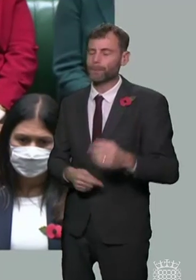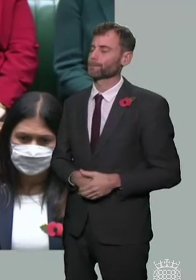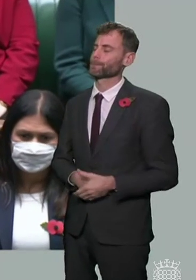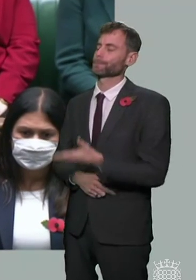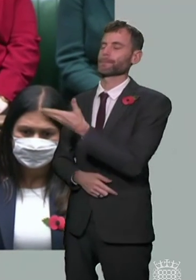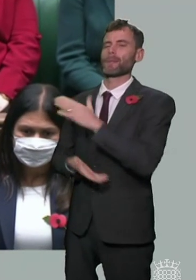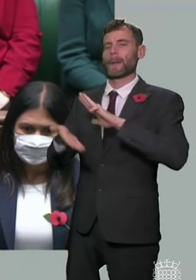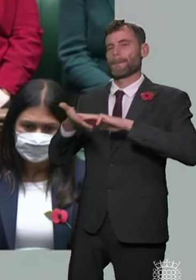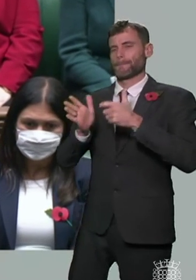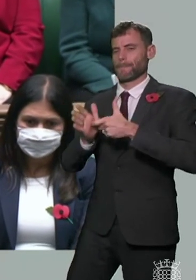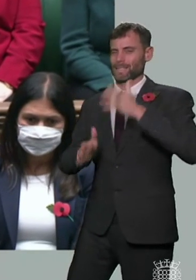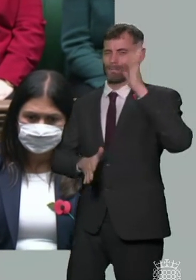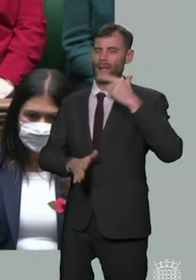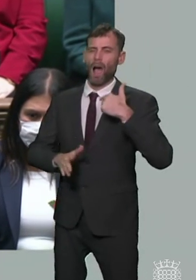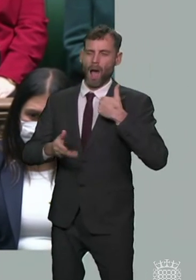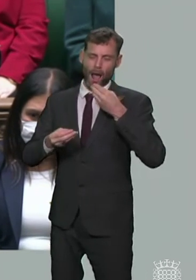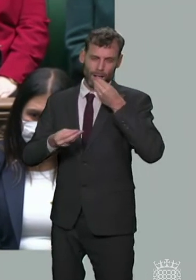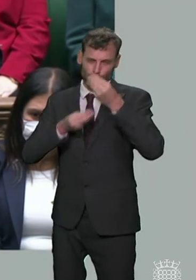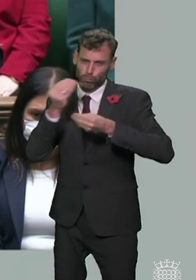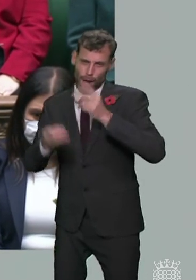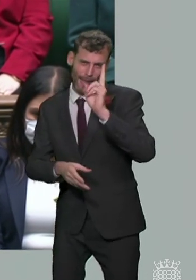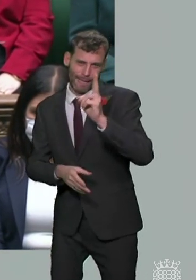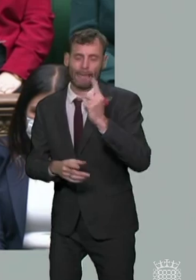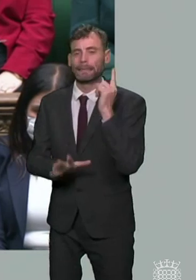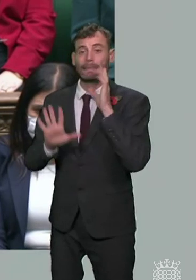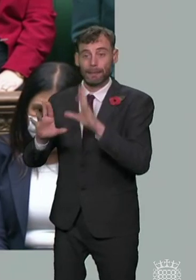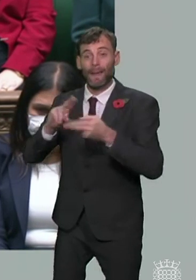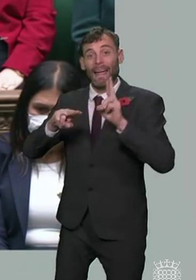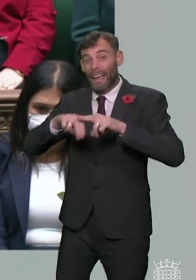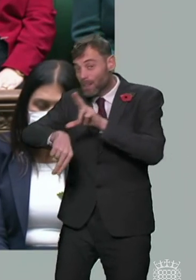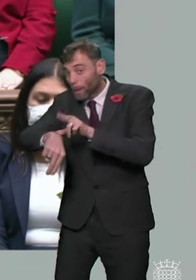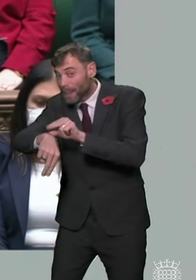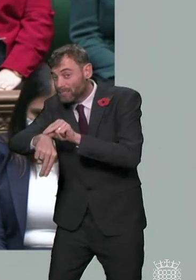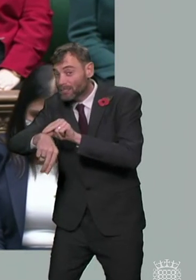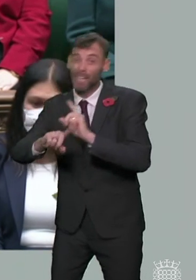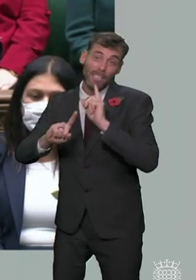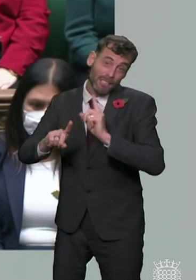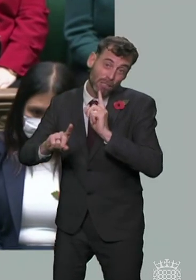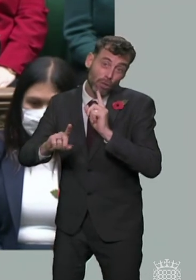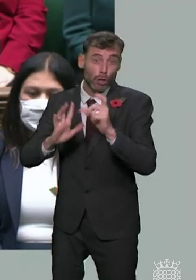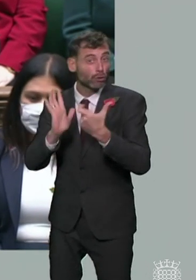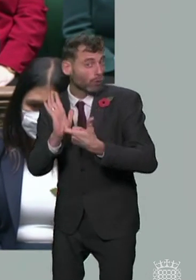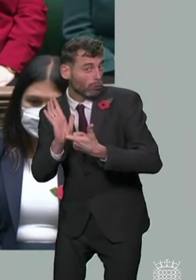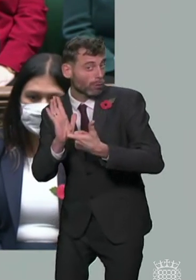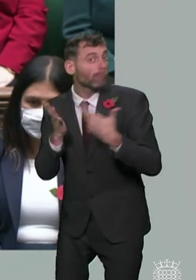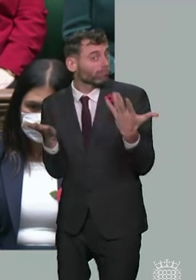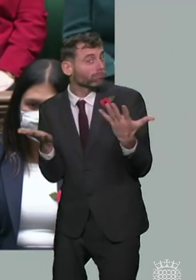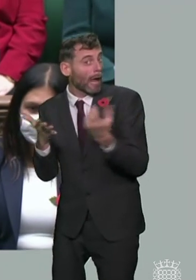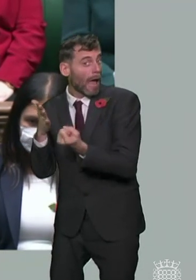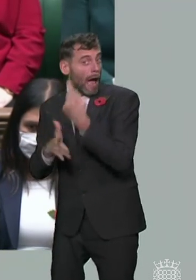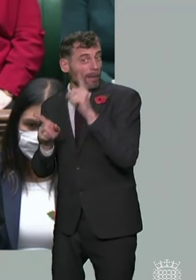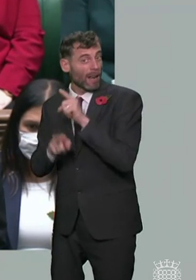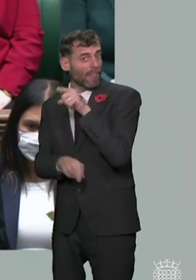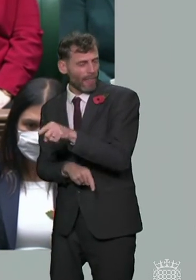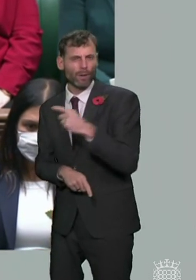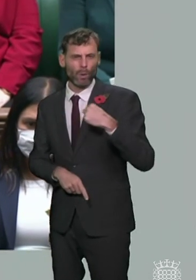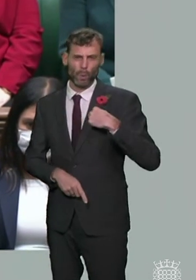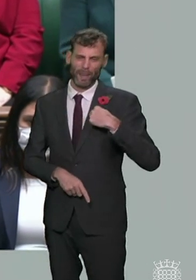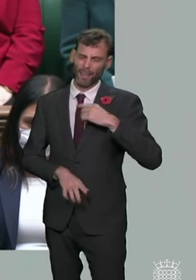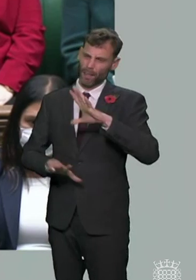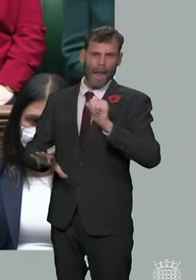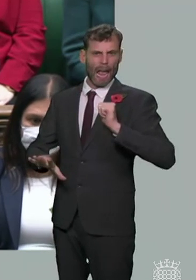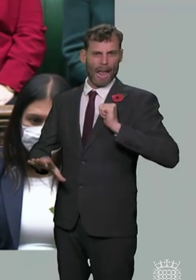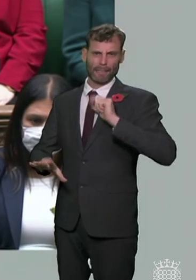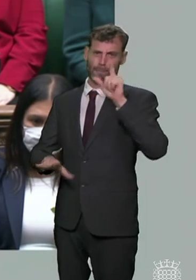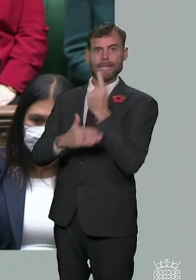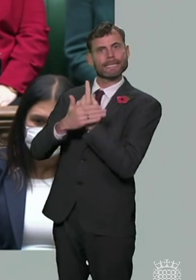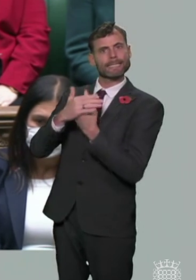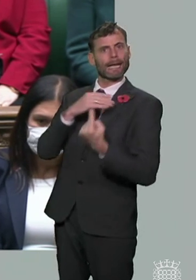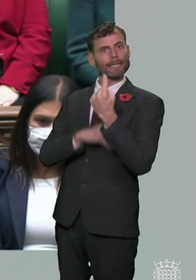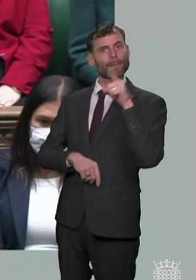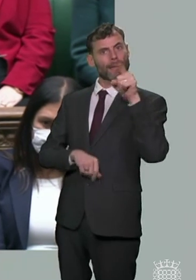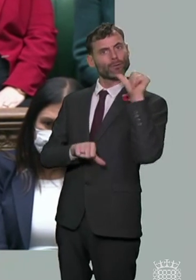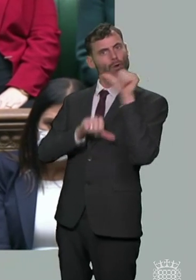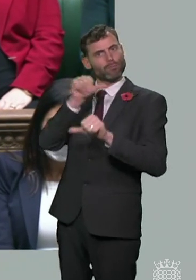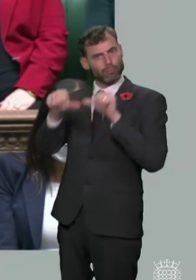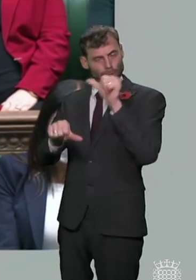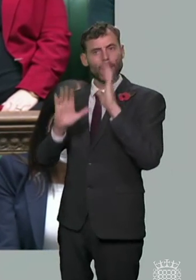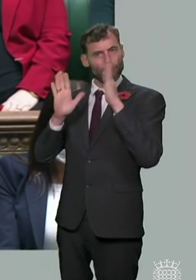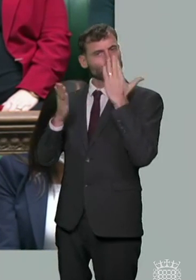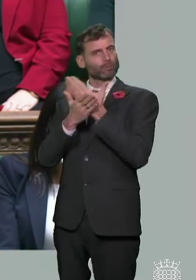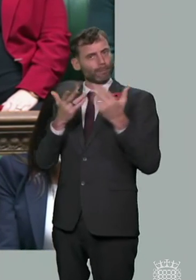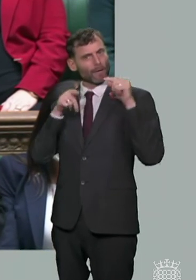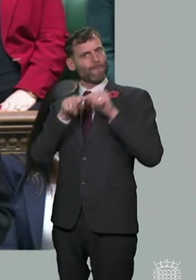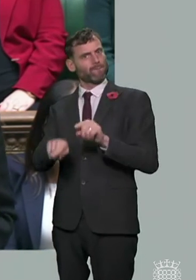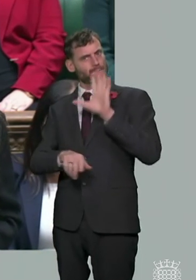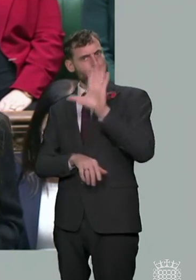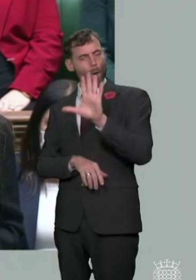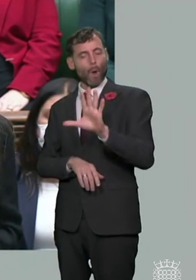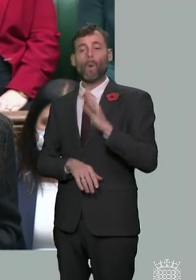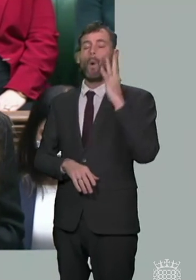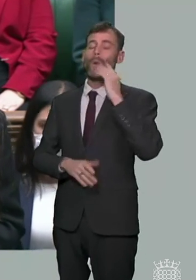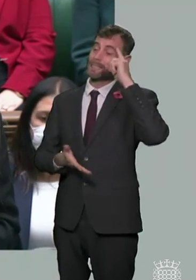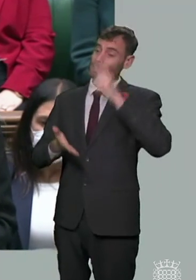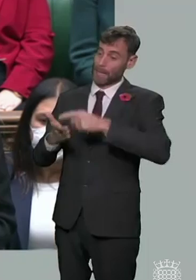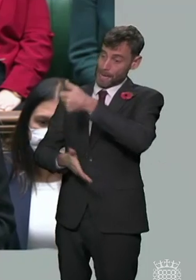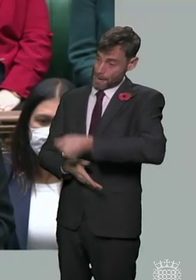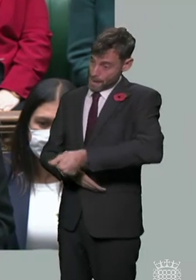Let me put it simply. If it was a police officer, a teacher or a doctor, we would expect the independent process to be followed and not changed after the verdict.